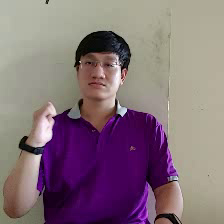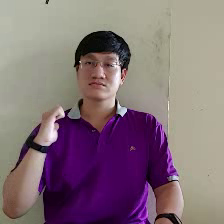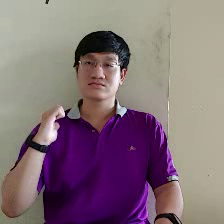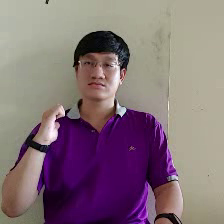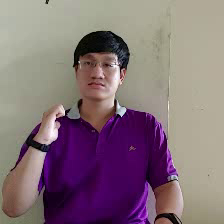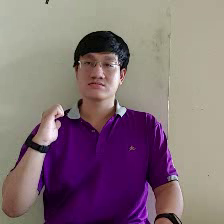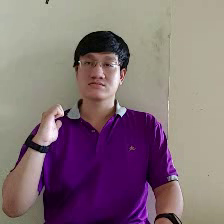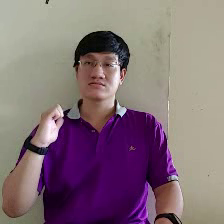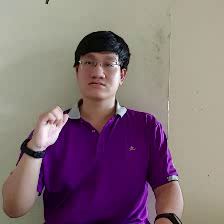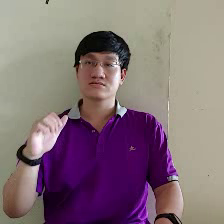Nghỉ ngơi